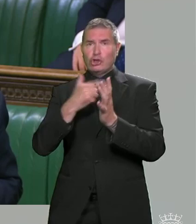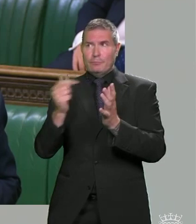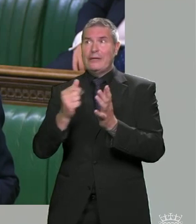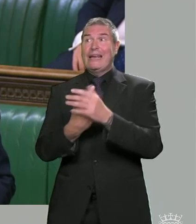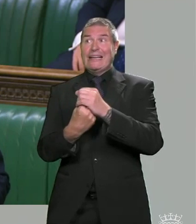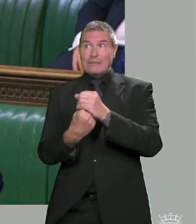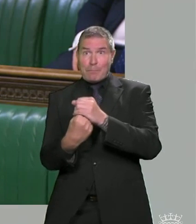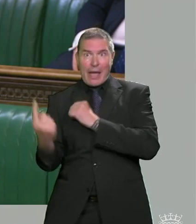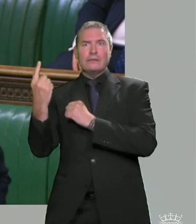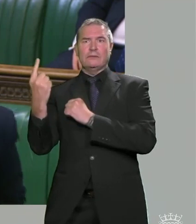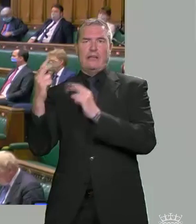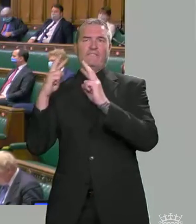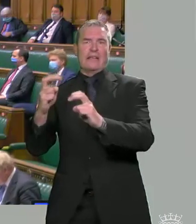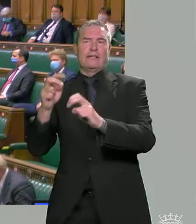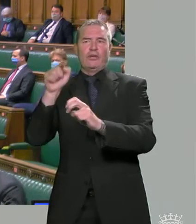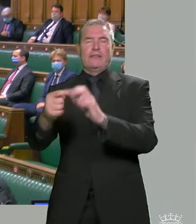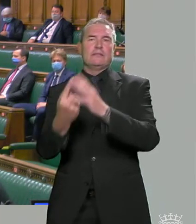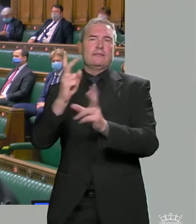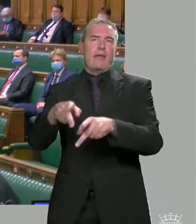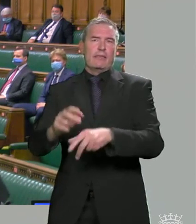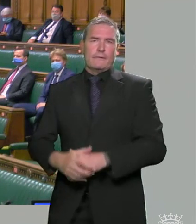does he agree that they should be independently investigated?